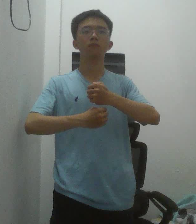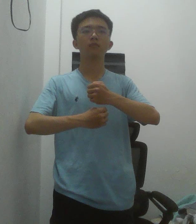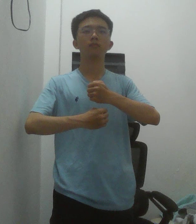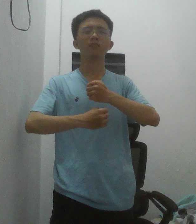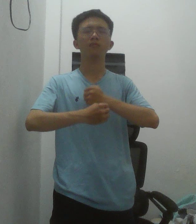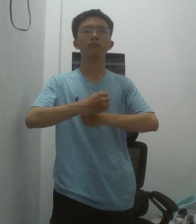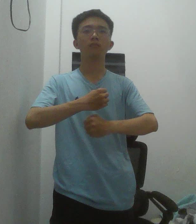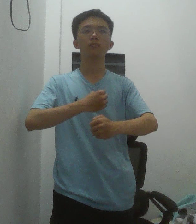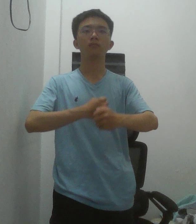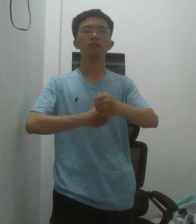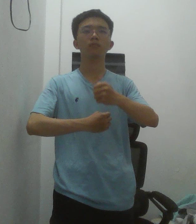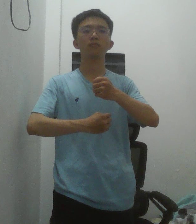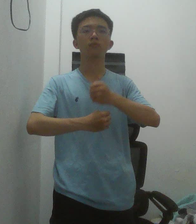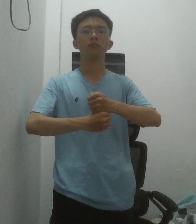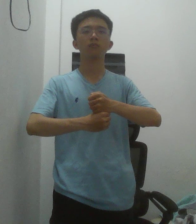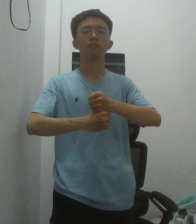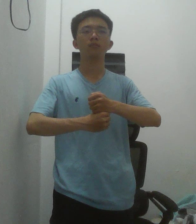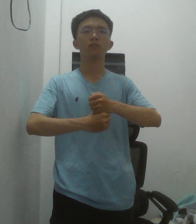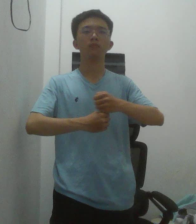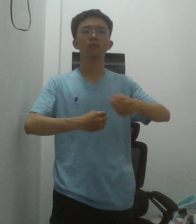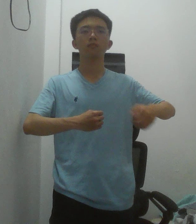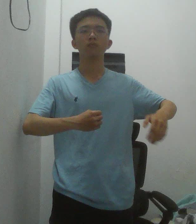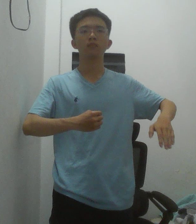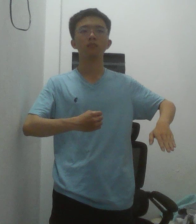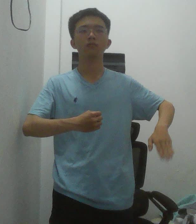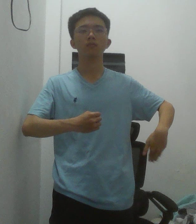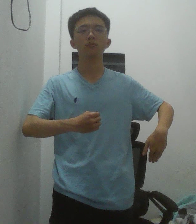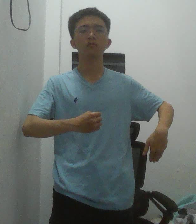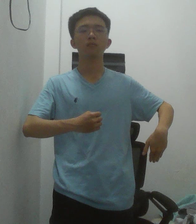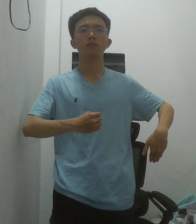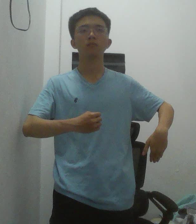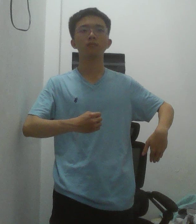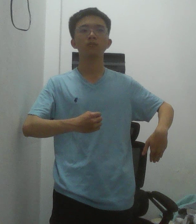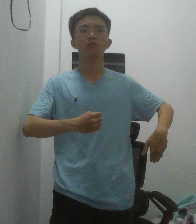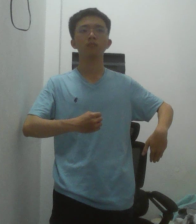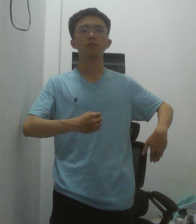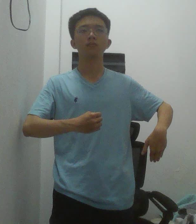nam sau